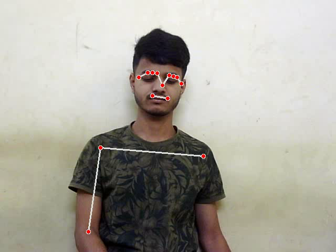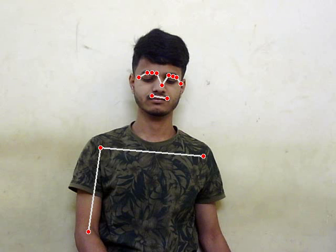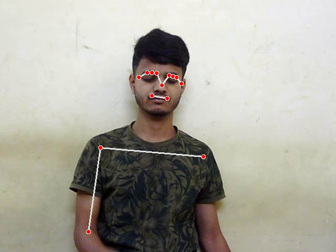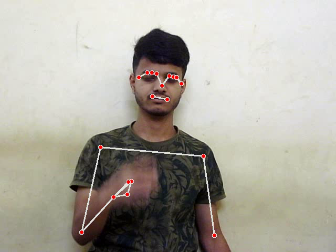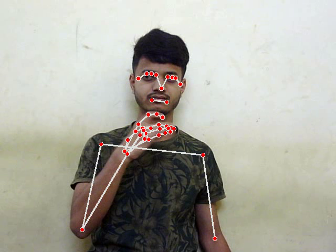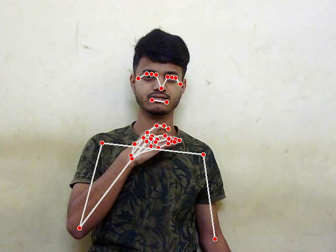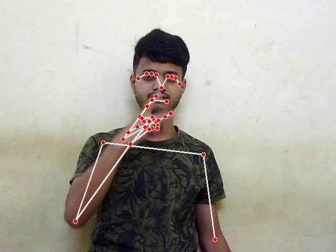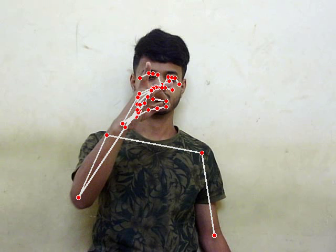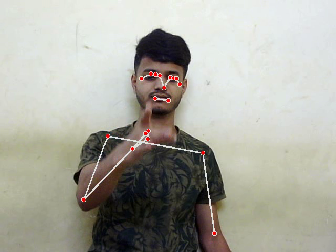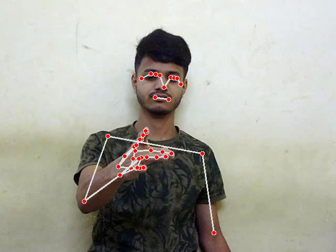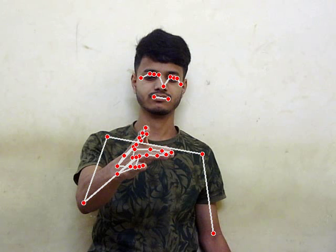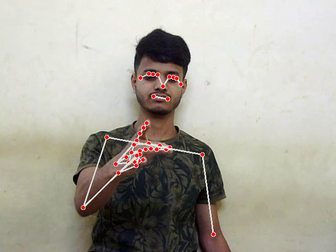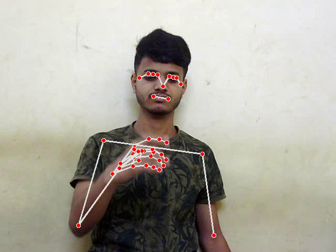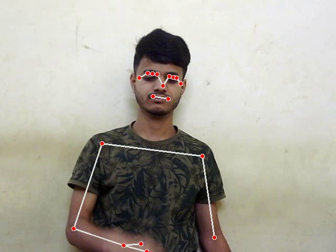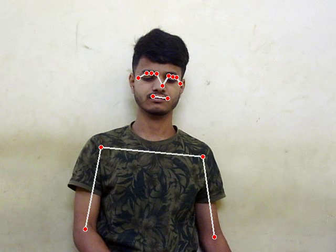like